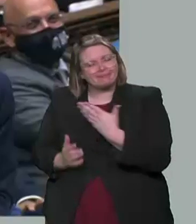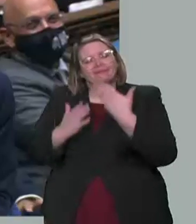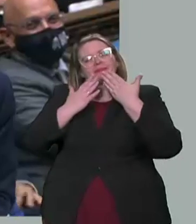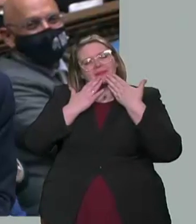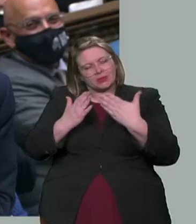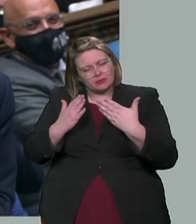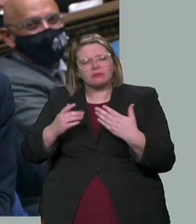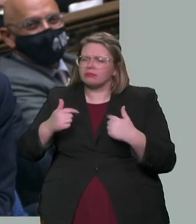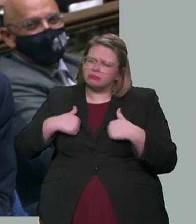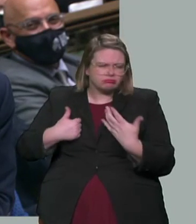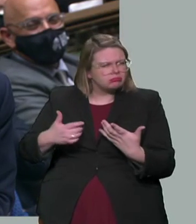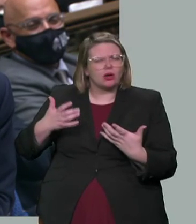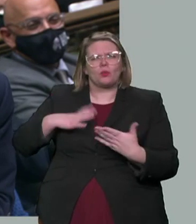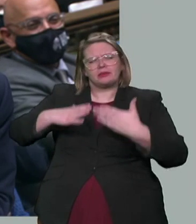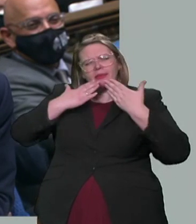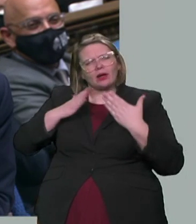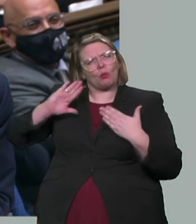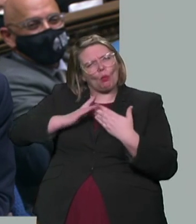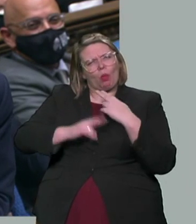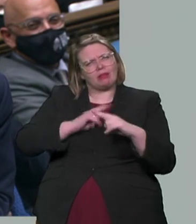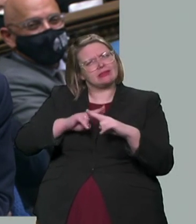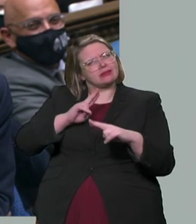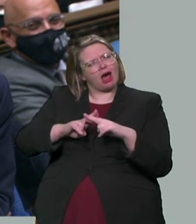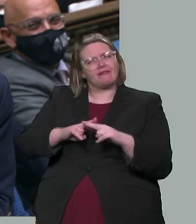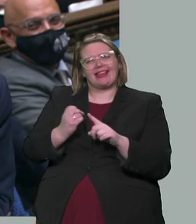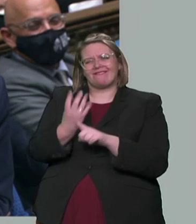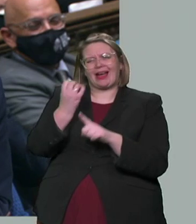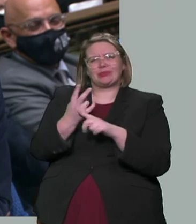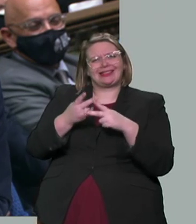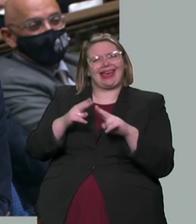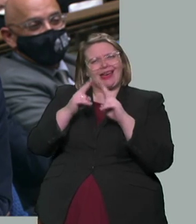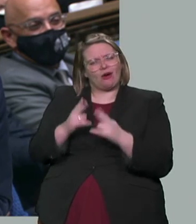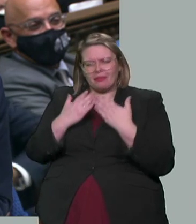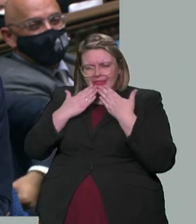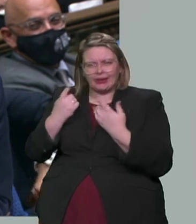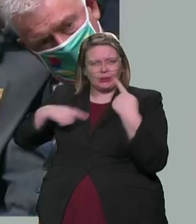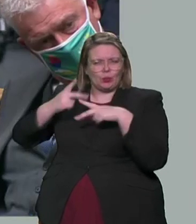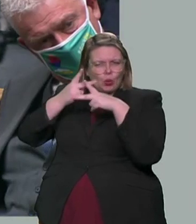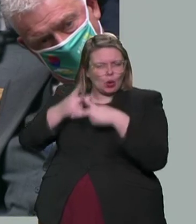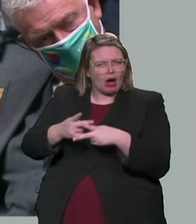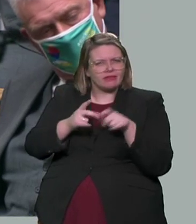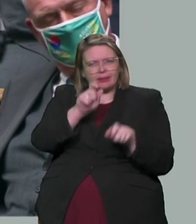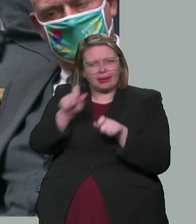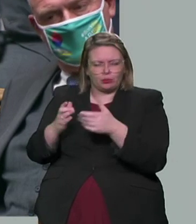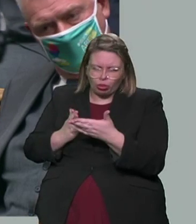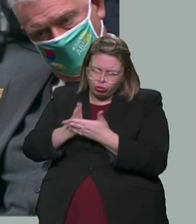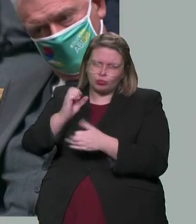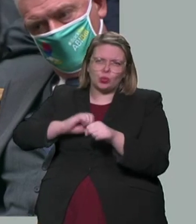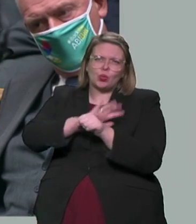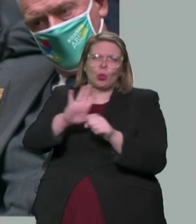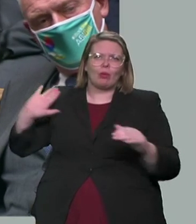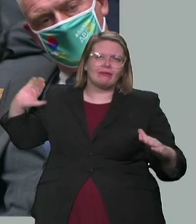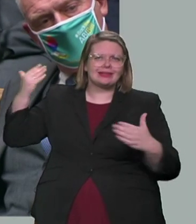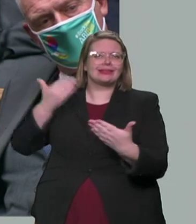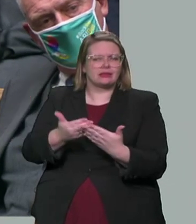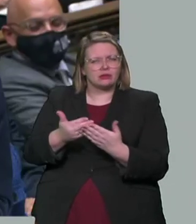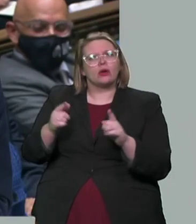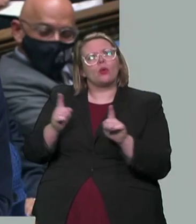I thank my honourable Friend very much. I want to thank all the staff at Fountains care home for everything they have been doing to look after people throughout the pandemic.